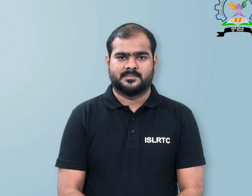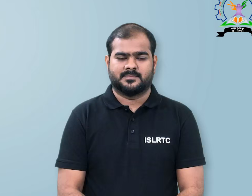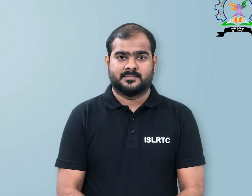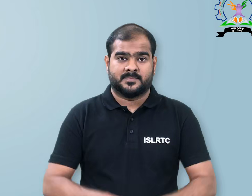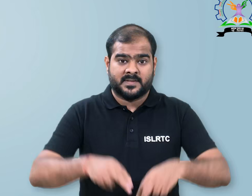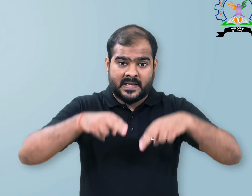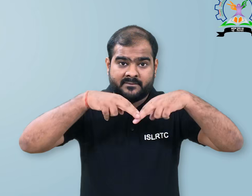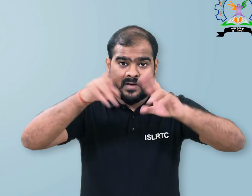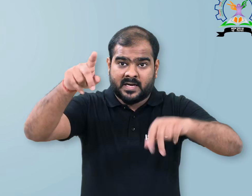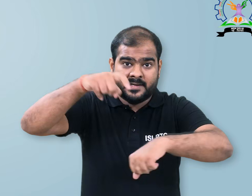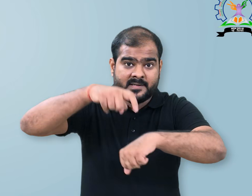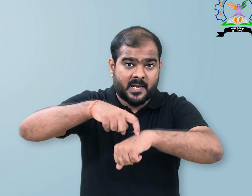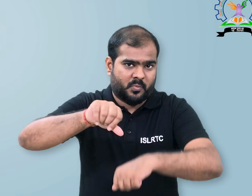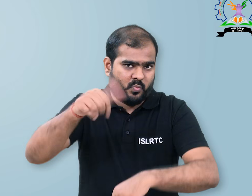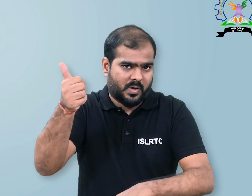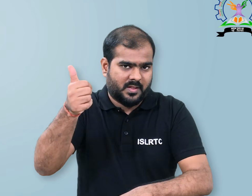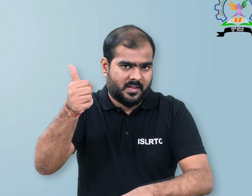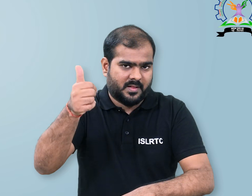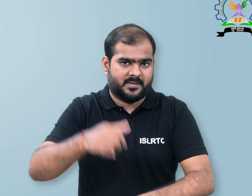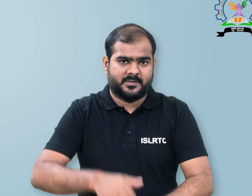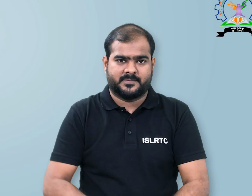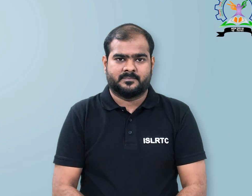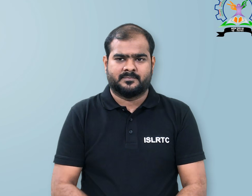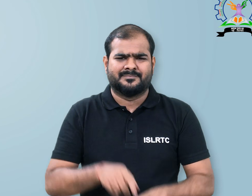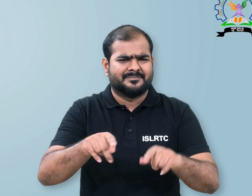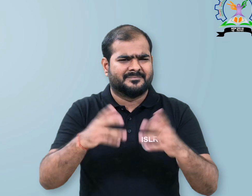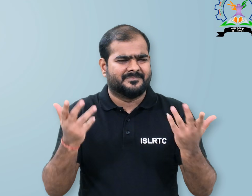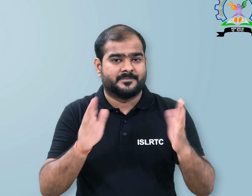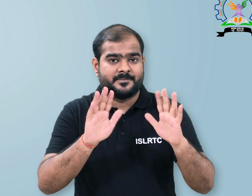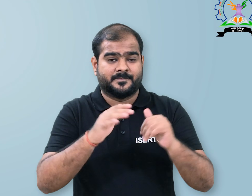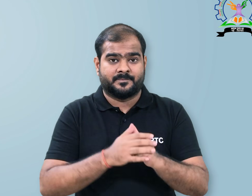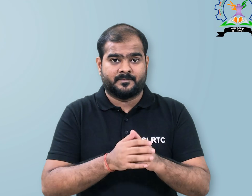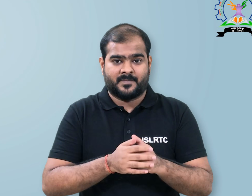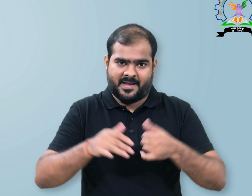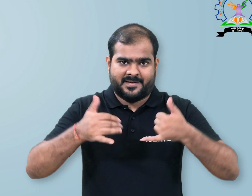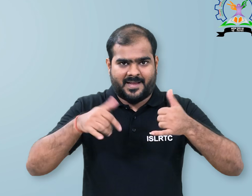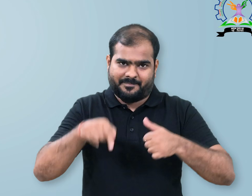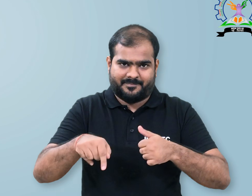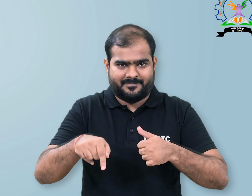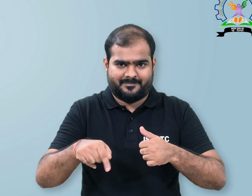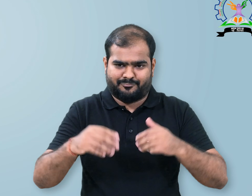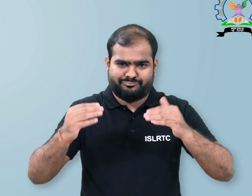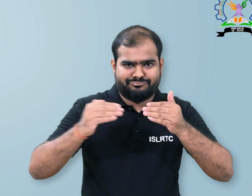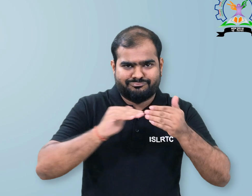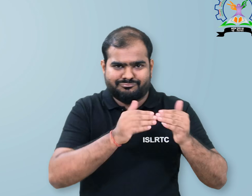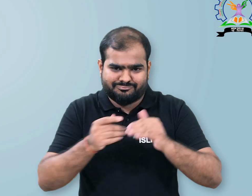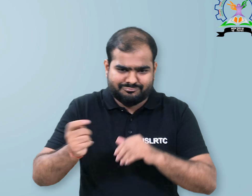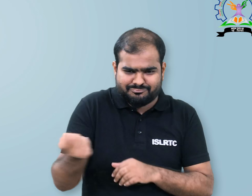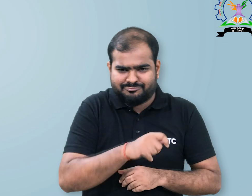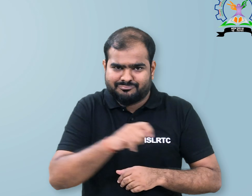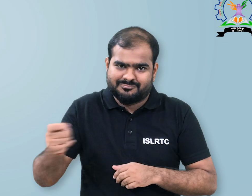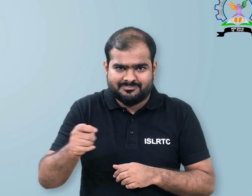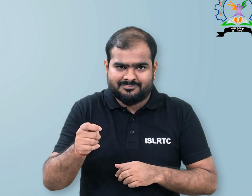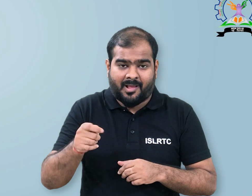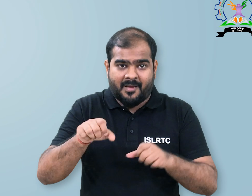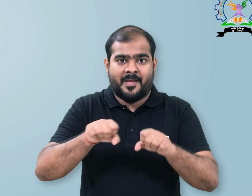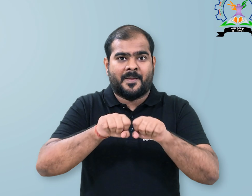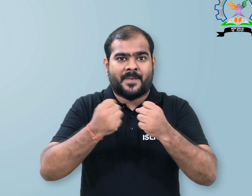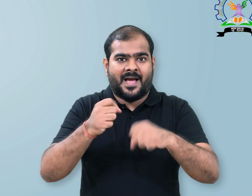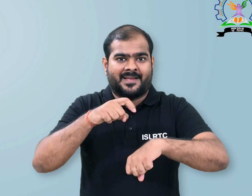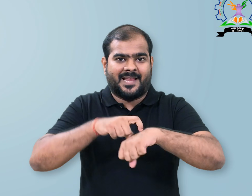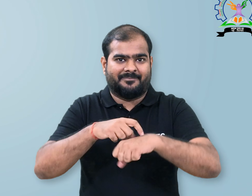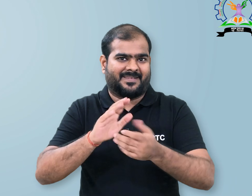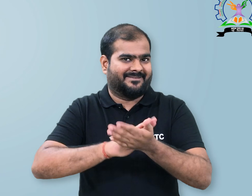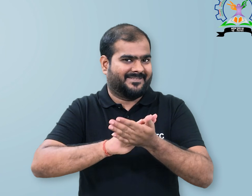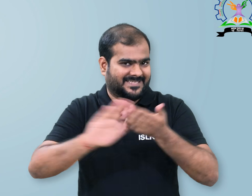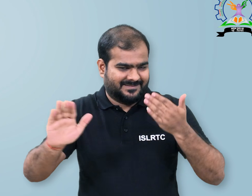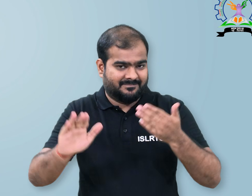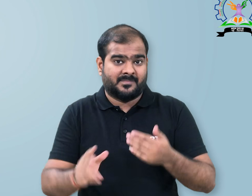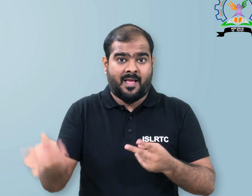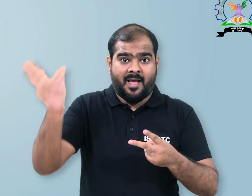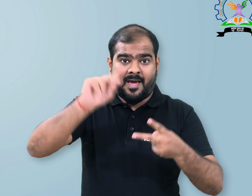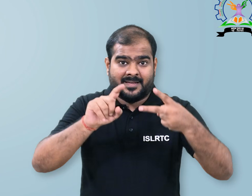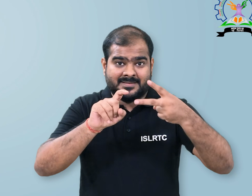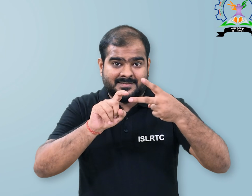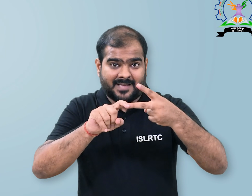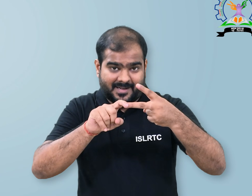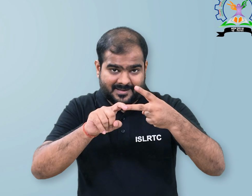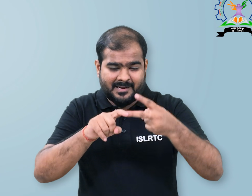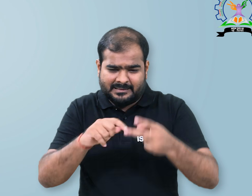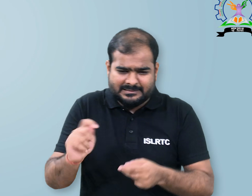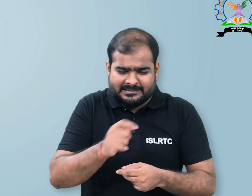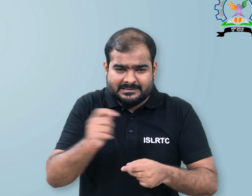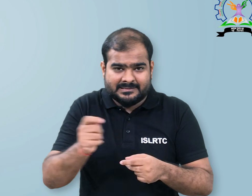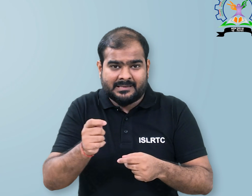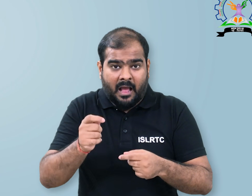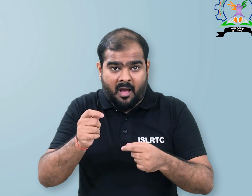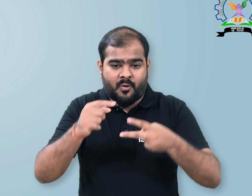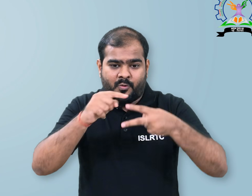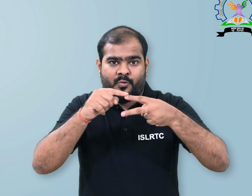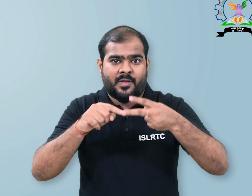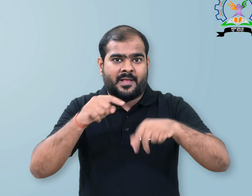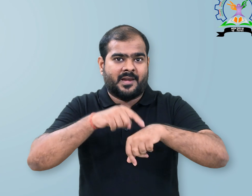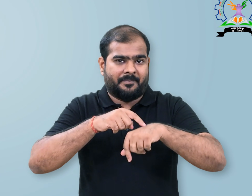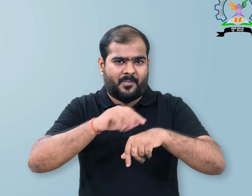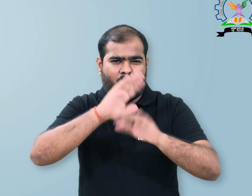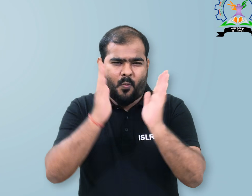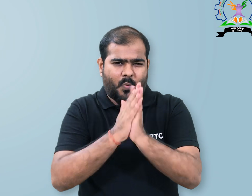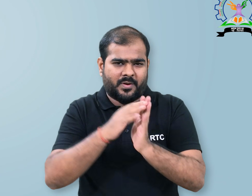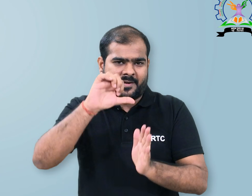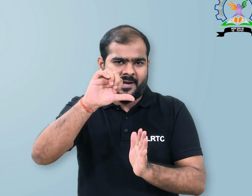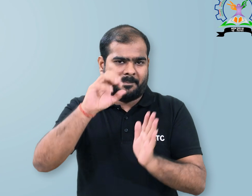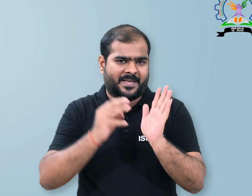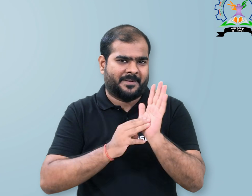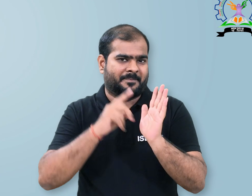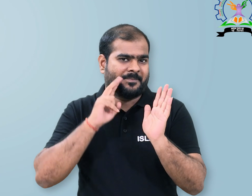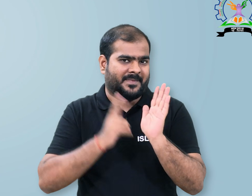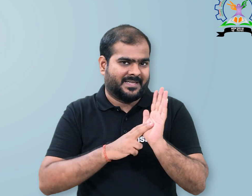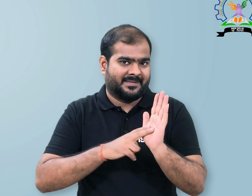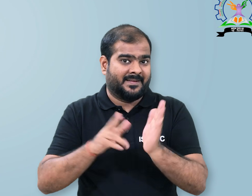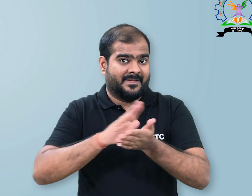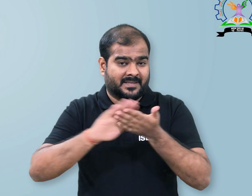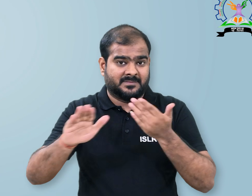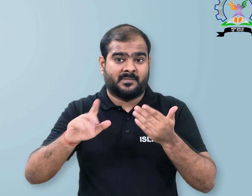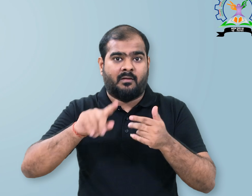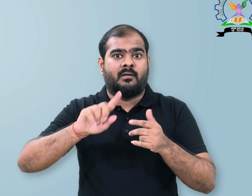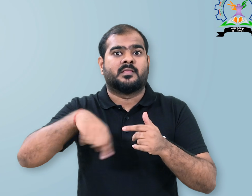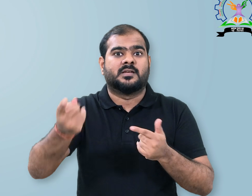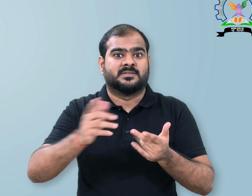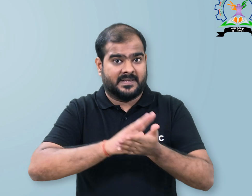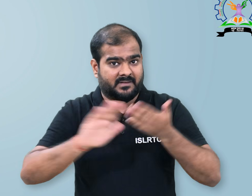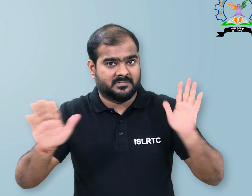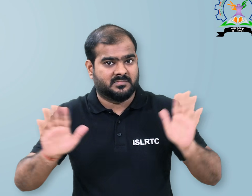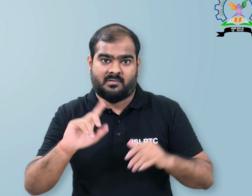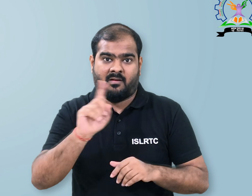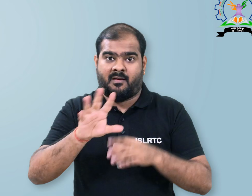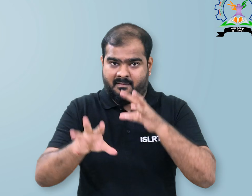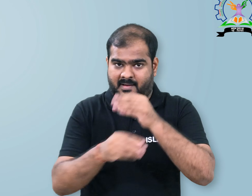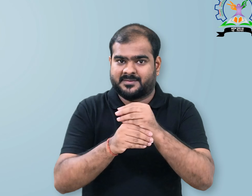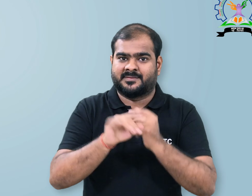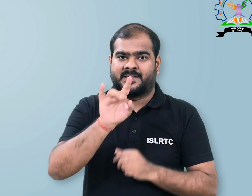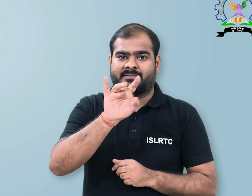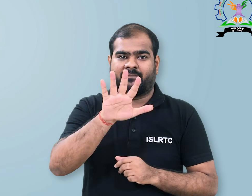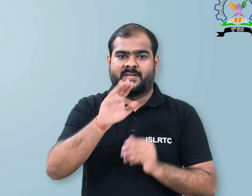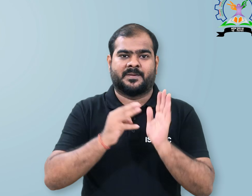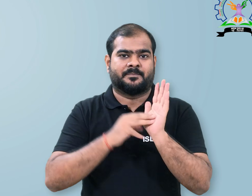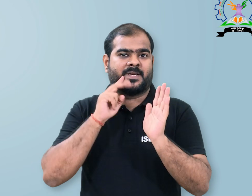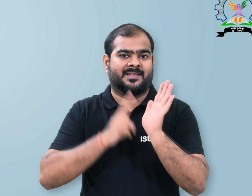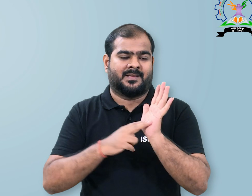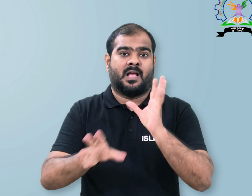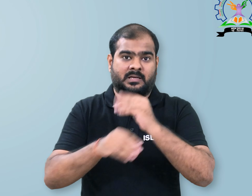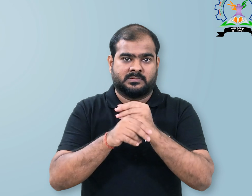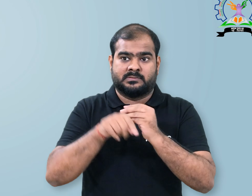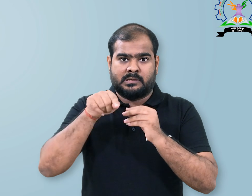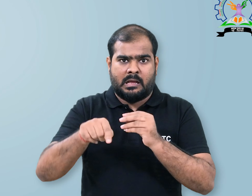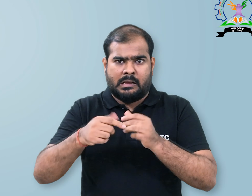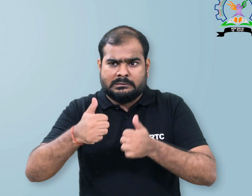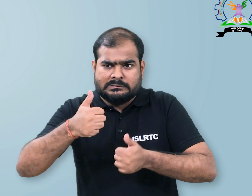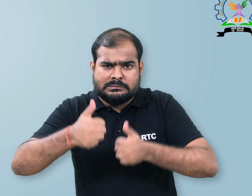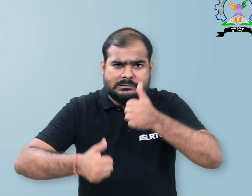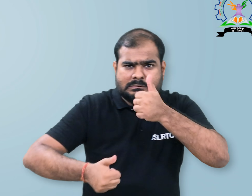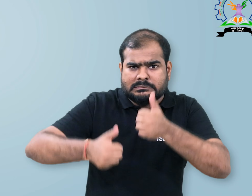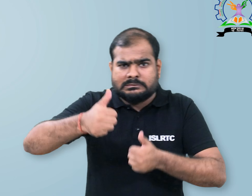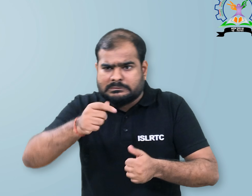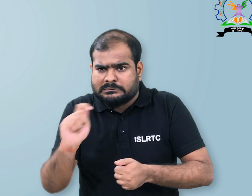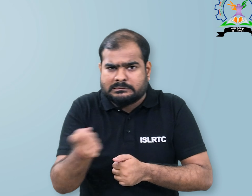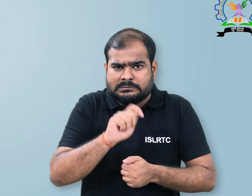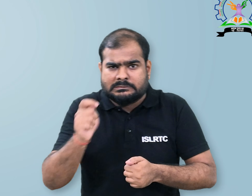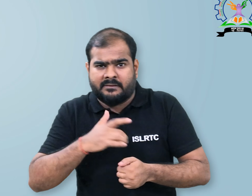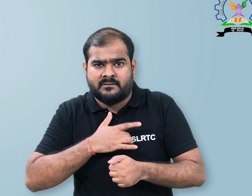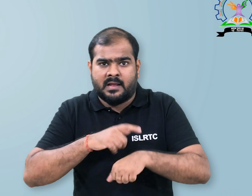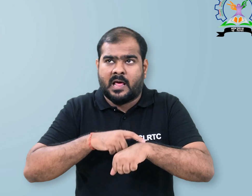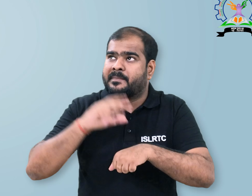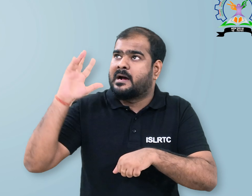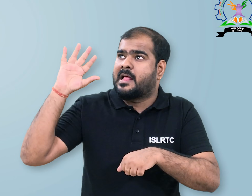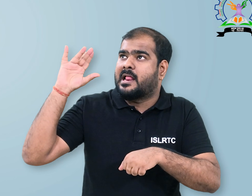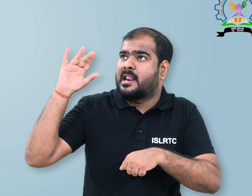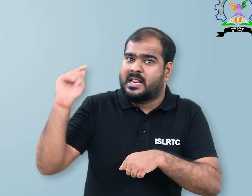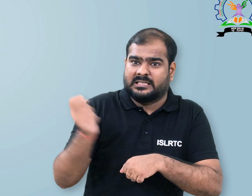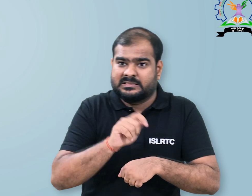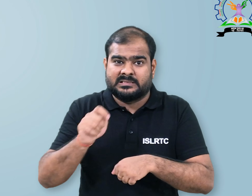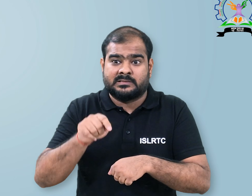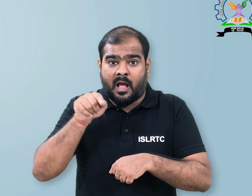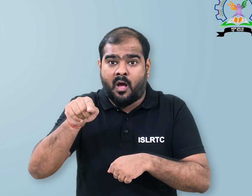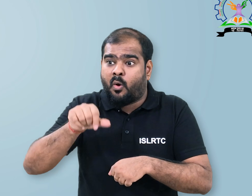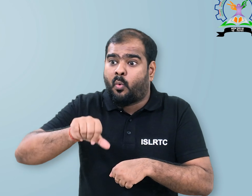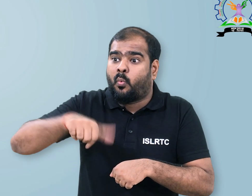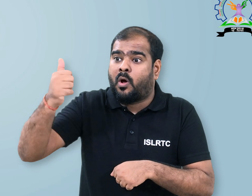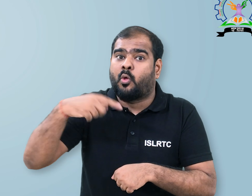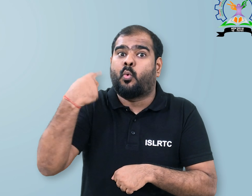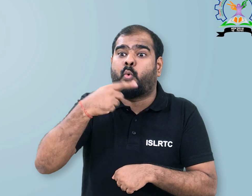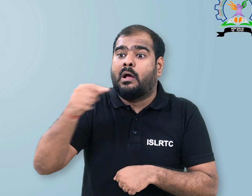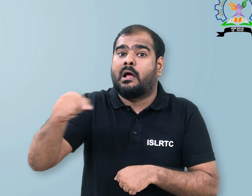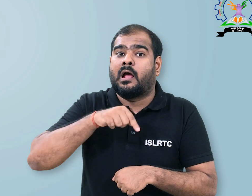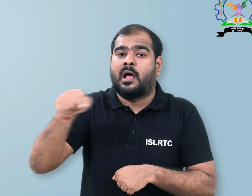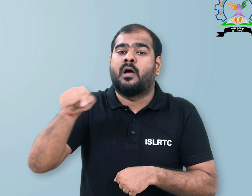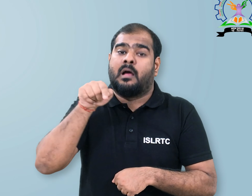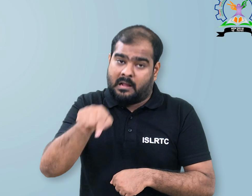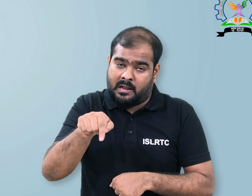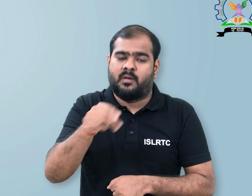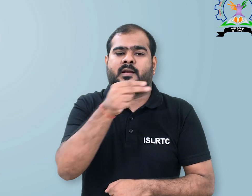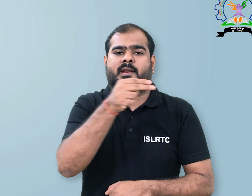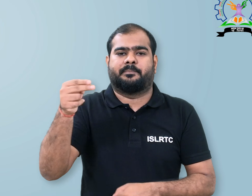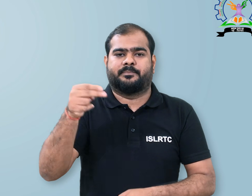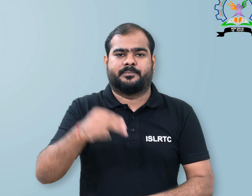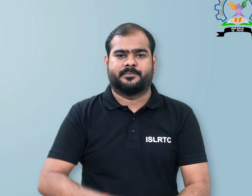Sudden death Sudden death: An overtime period where the first team to score wins the game.